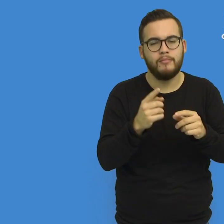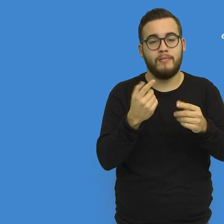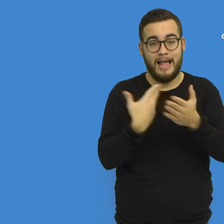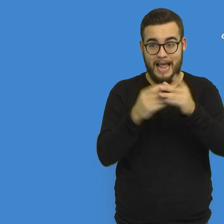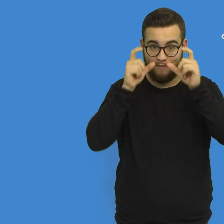hasta